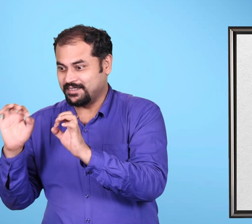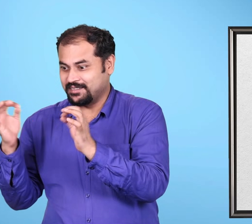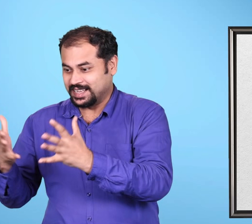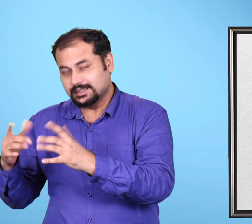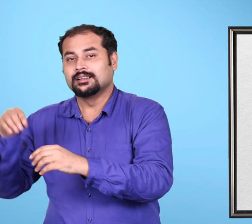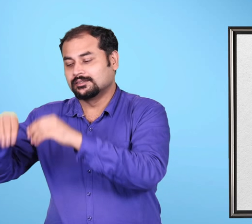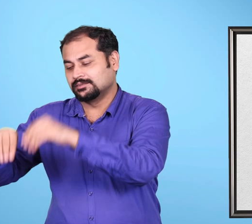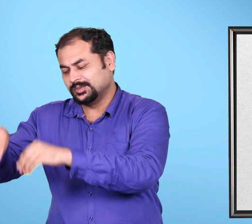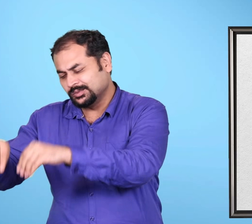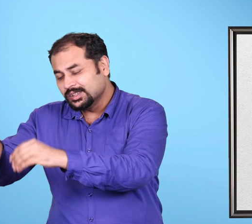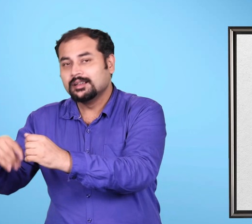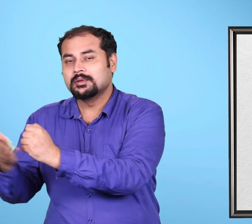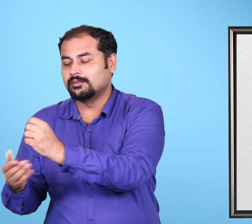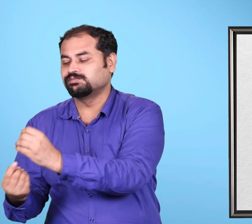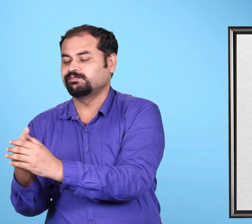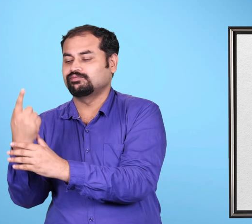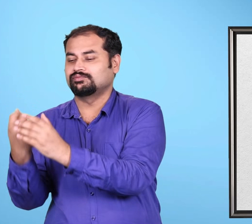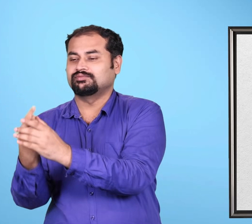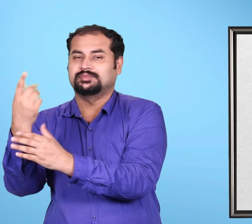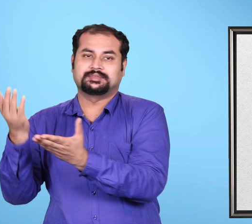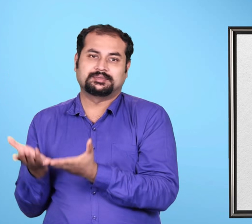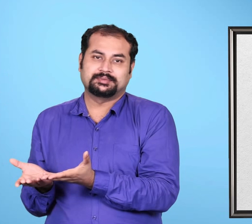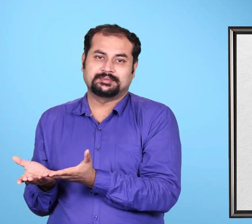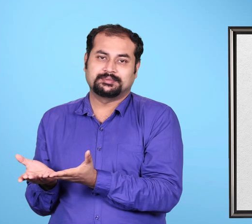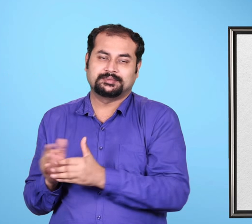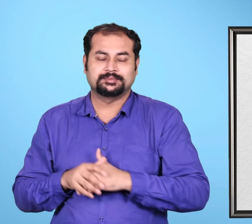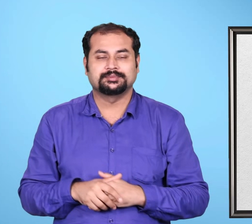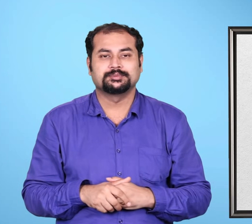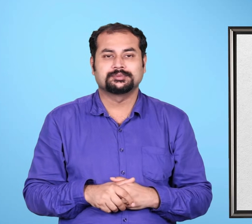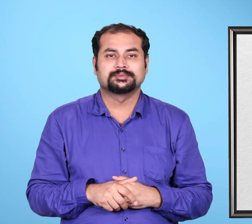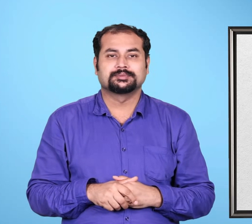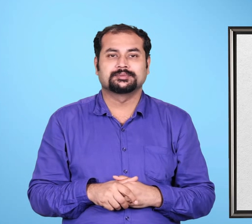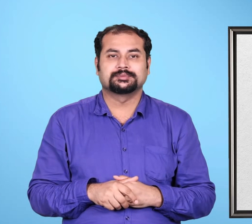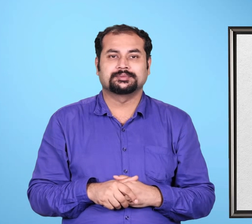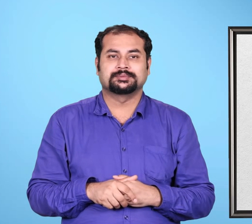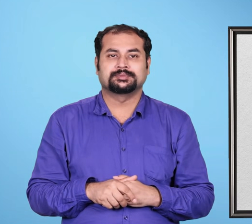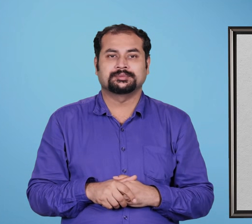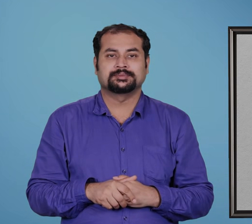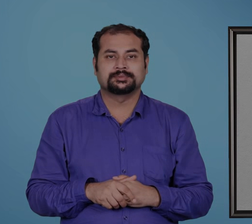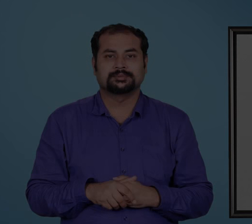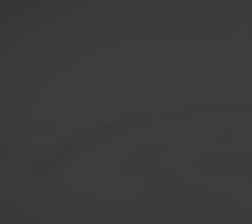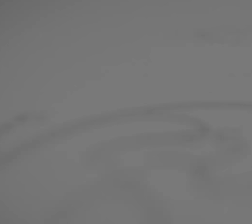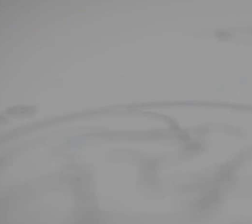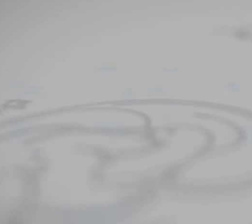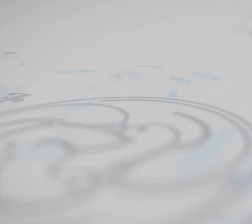and plant in the same way.